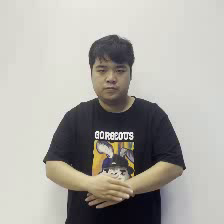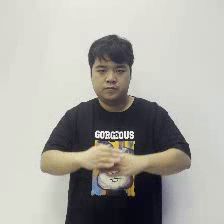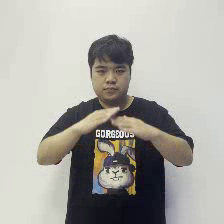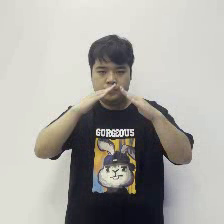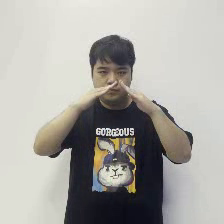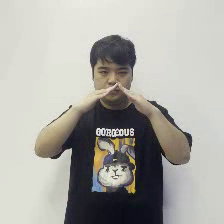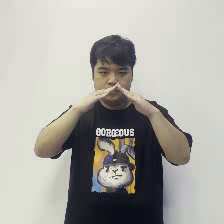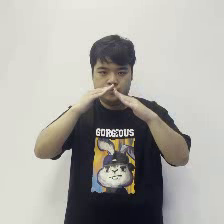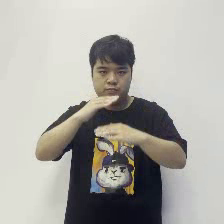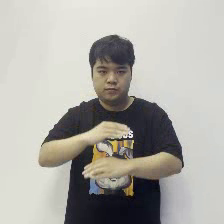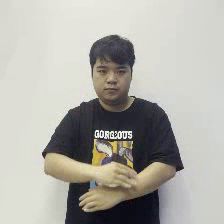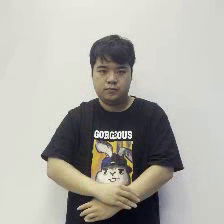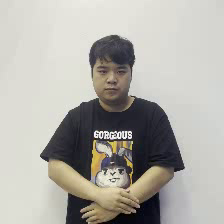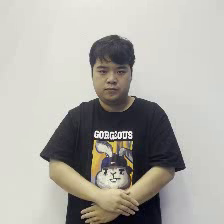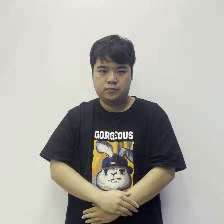Nhà